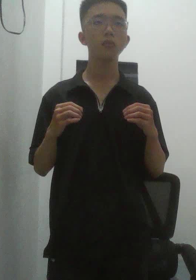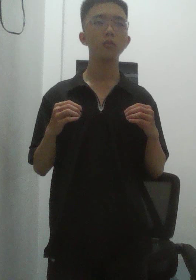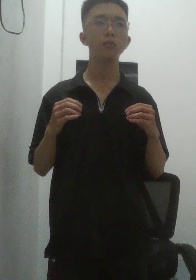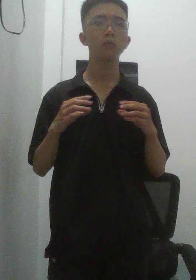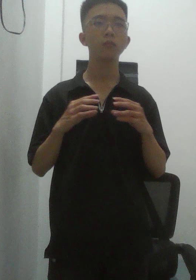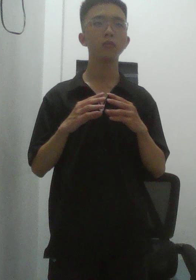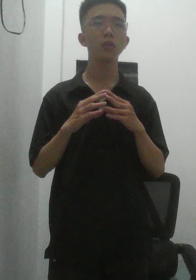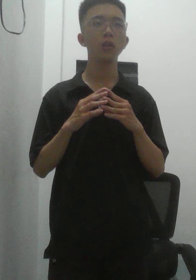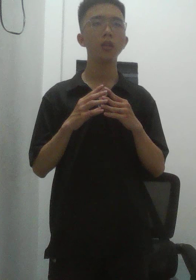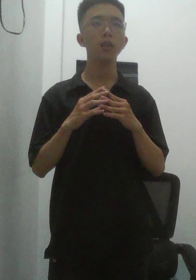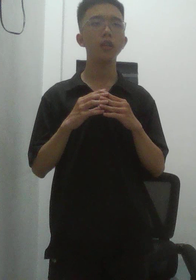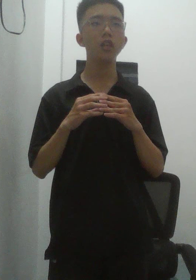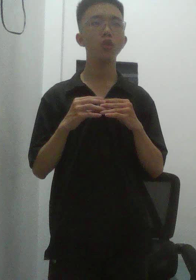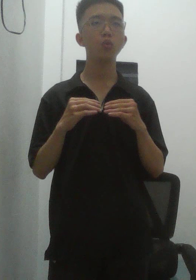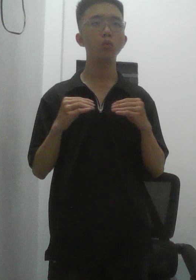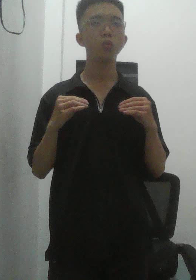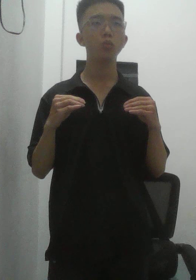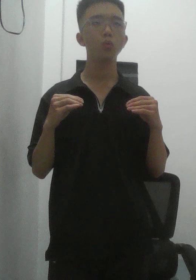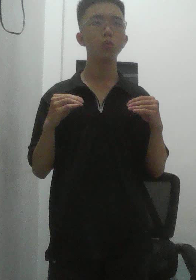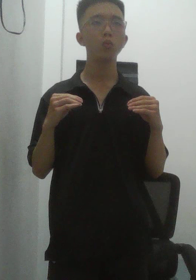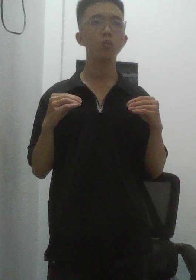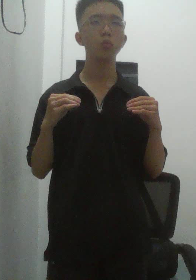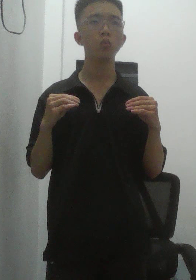nhieu